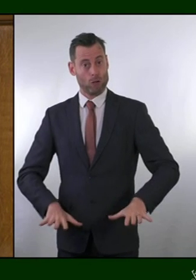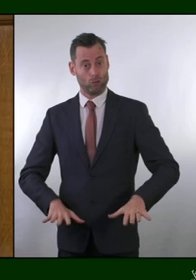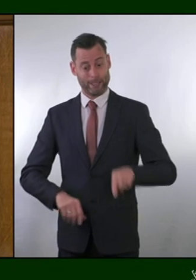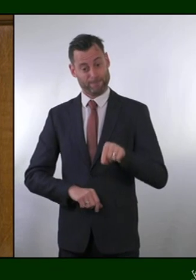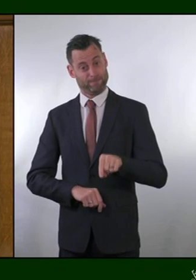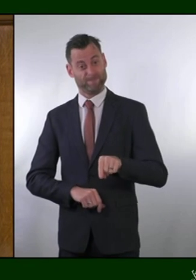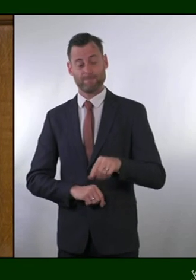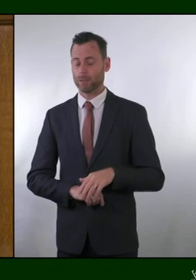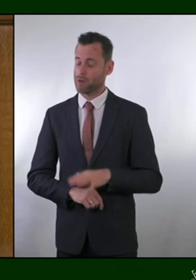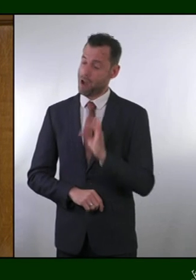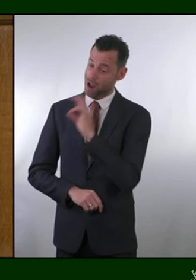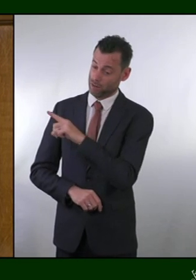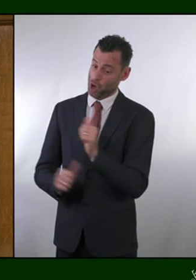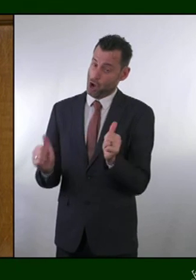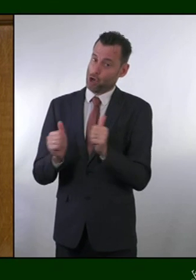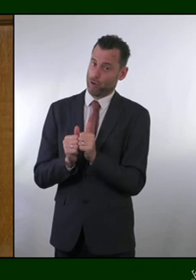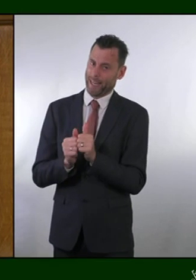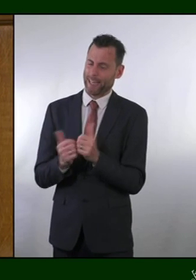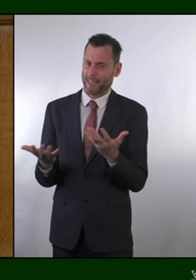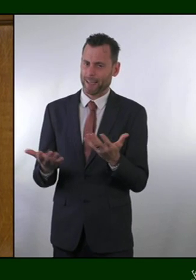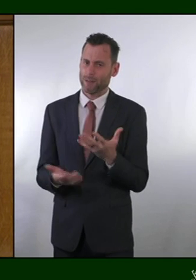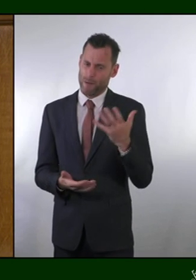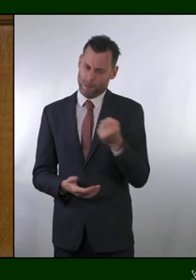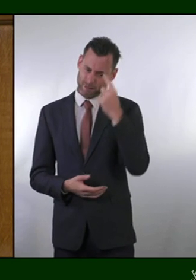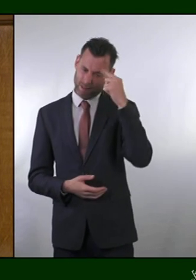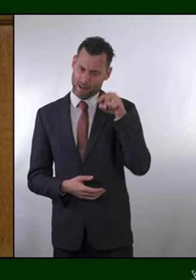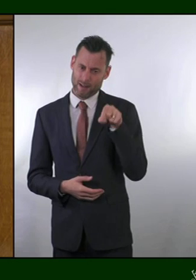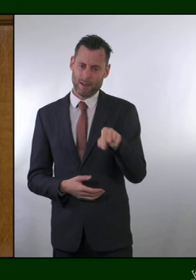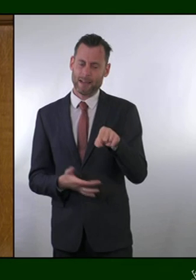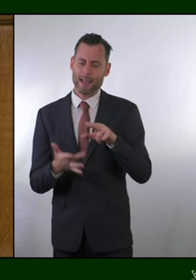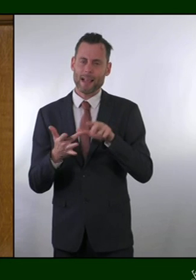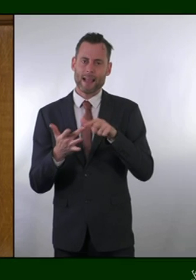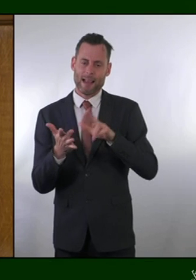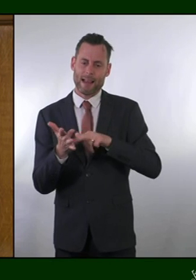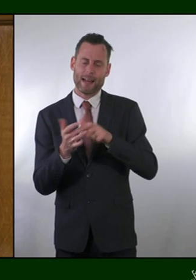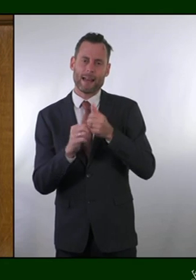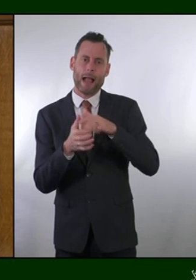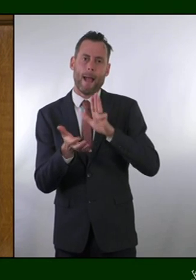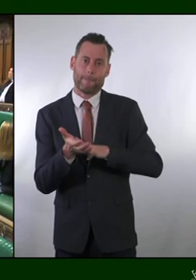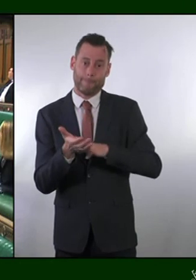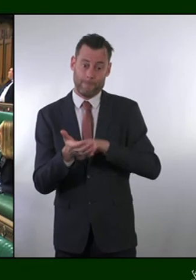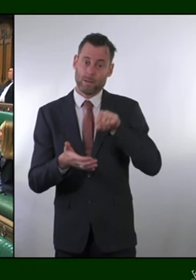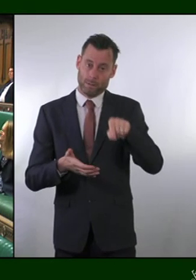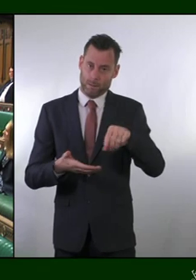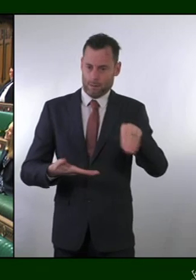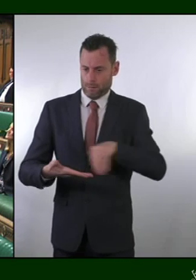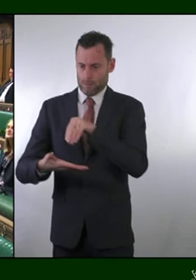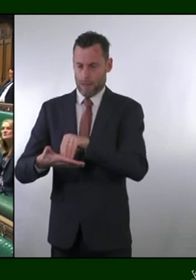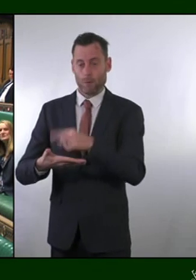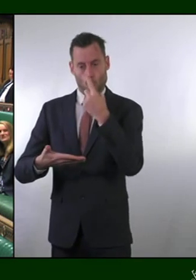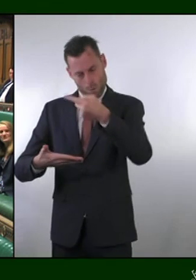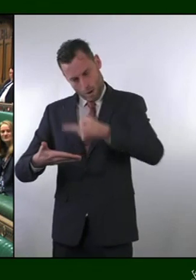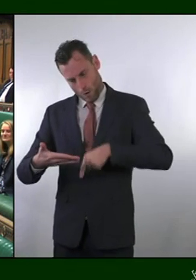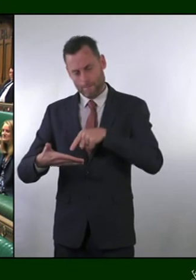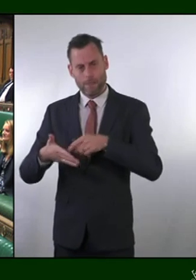Does the Prime Minister agree that it would be somewhat remiss not to include Immingham in the freeport programme?